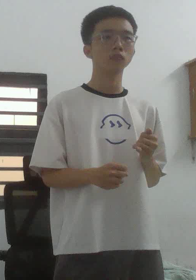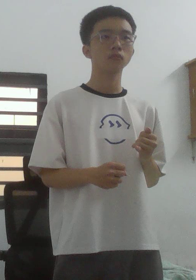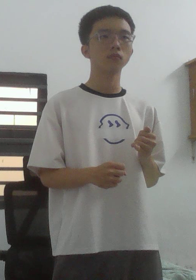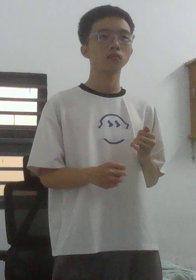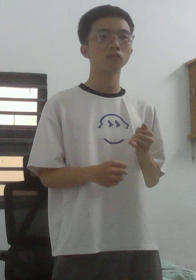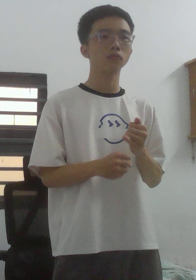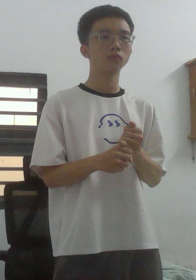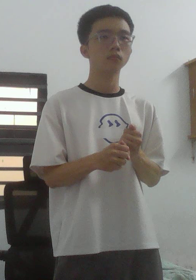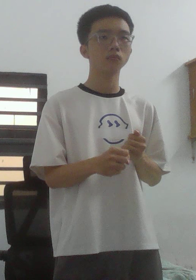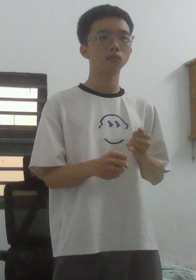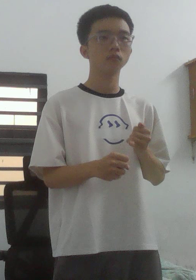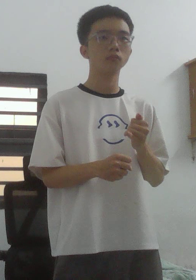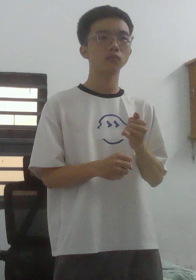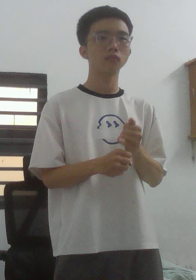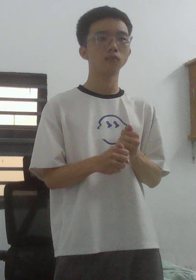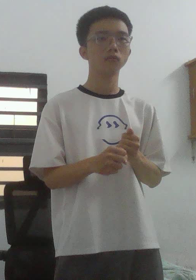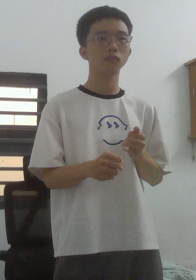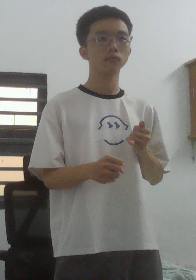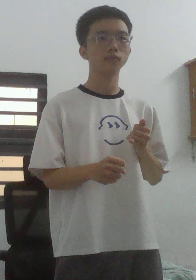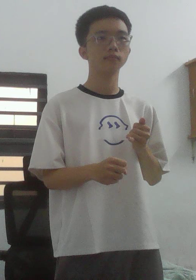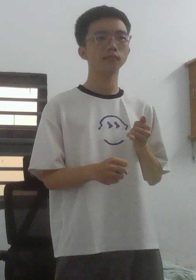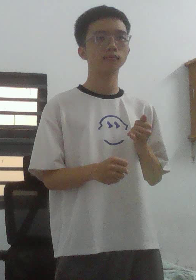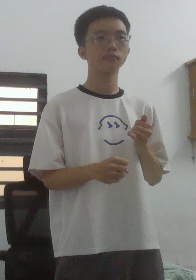cuoi nam